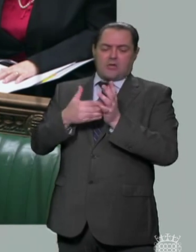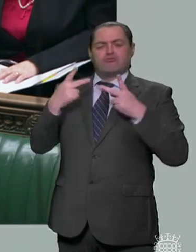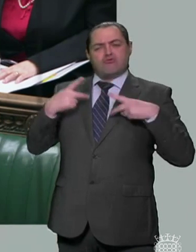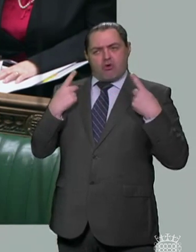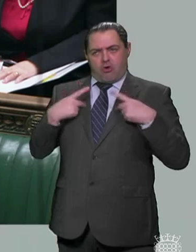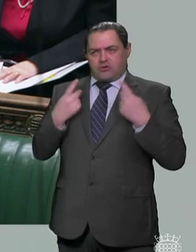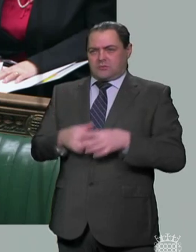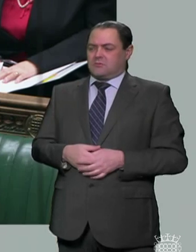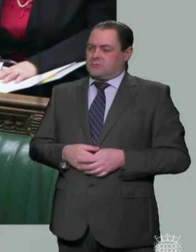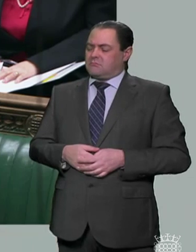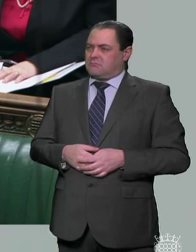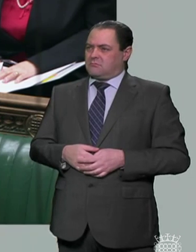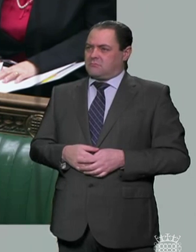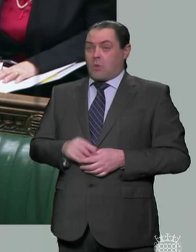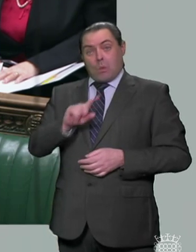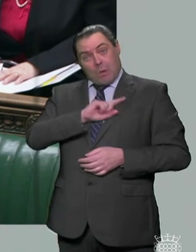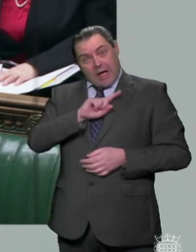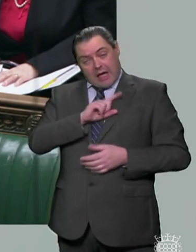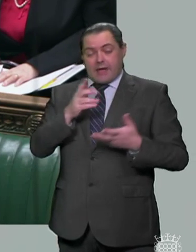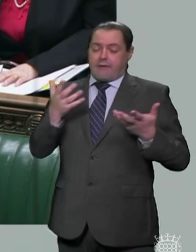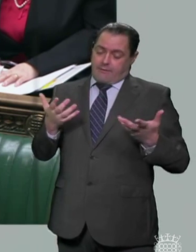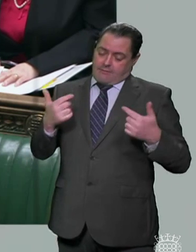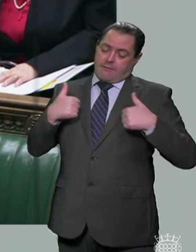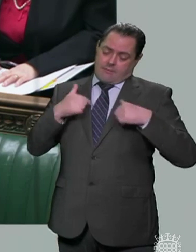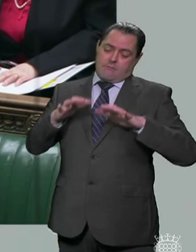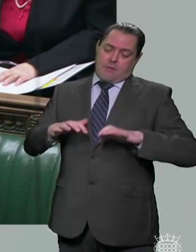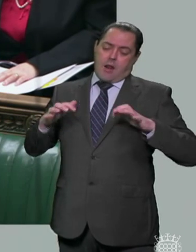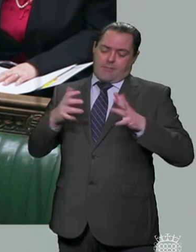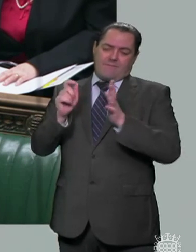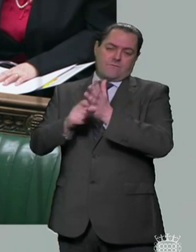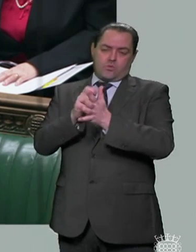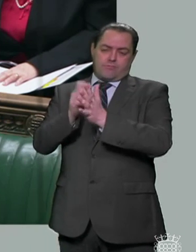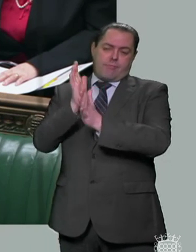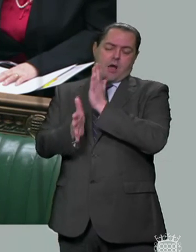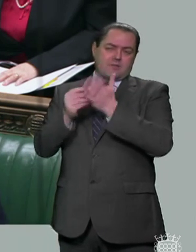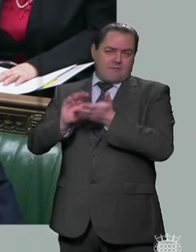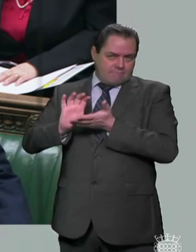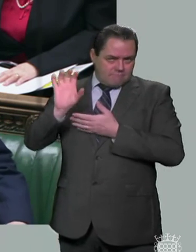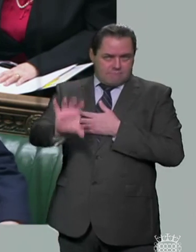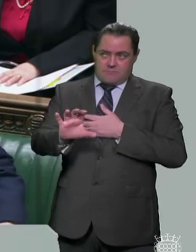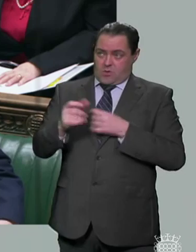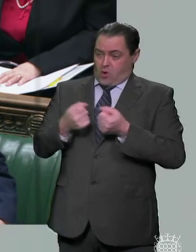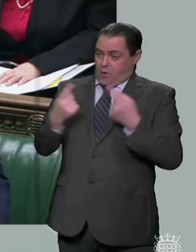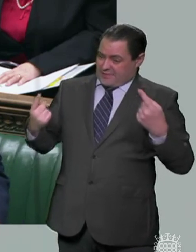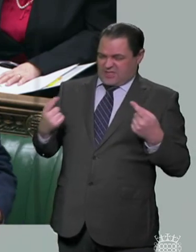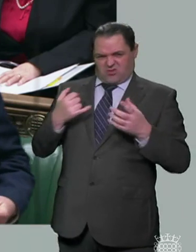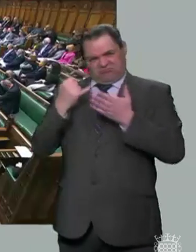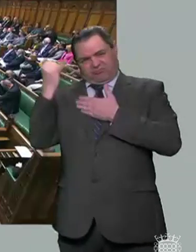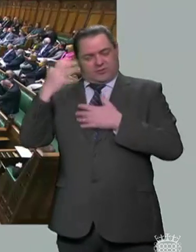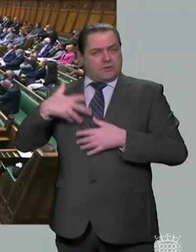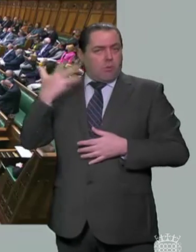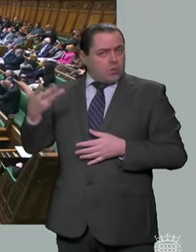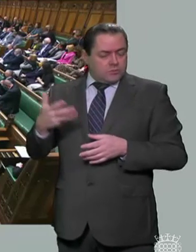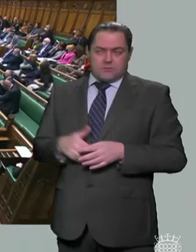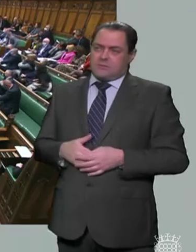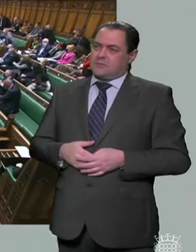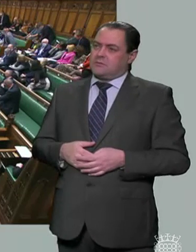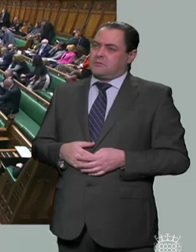That is thanks to the investment that this House voted through, and that that Opposition, unbelievably, opposed.